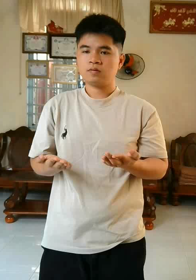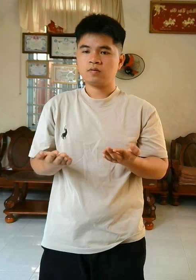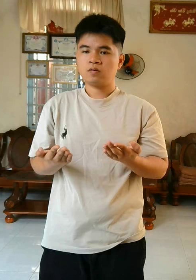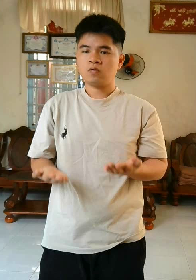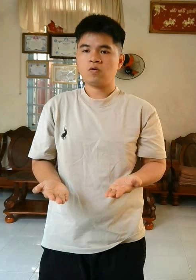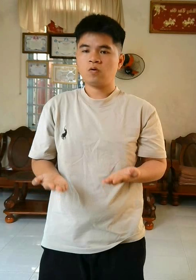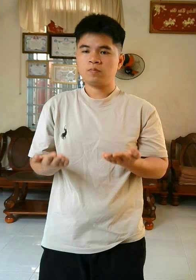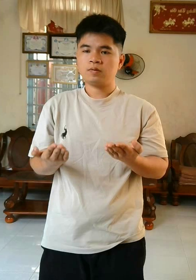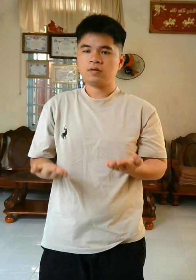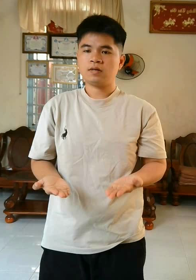hom nay